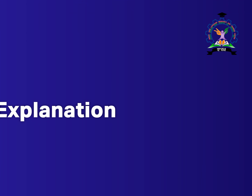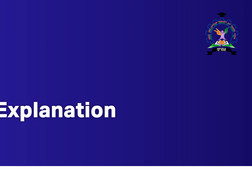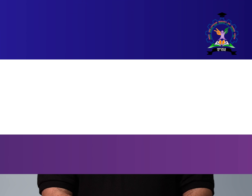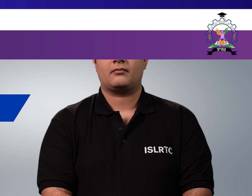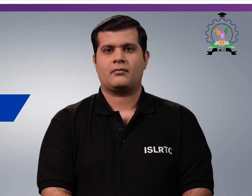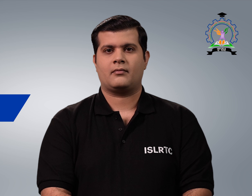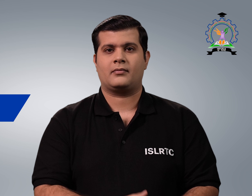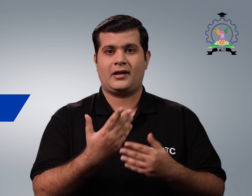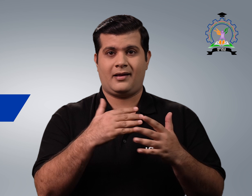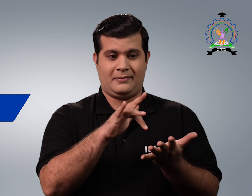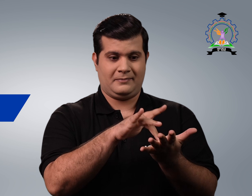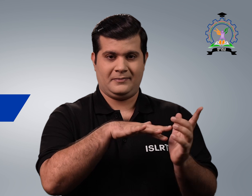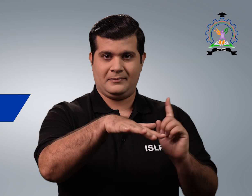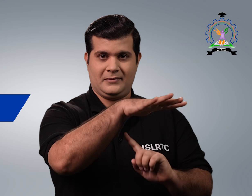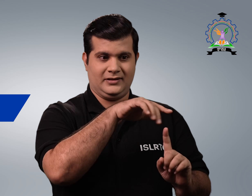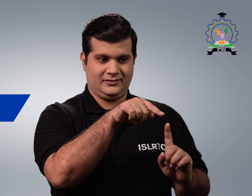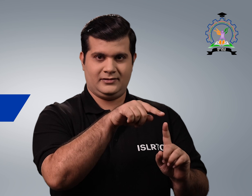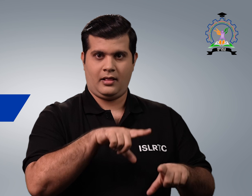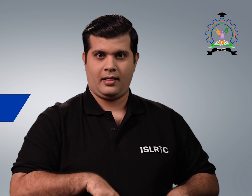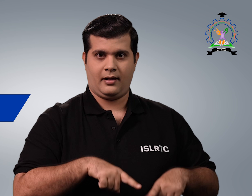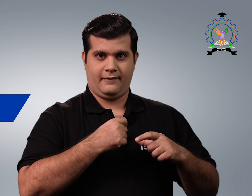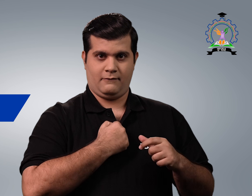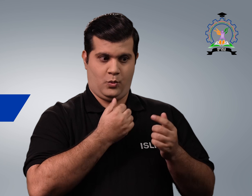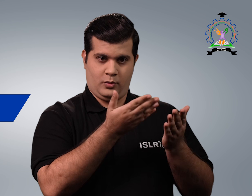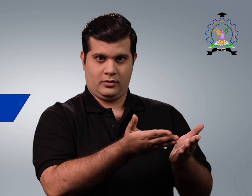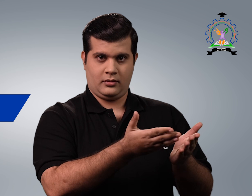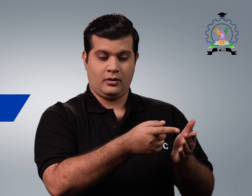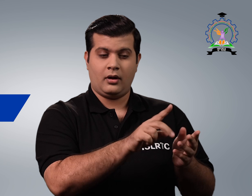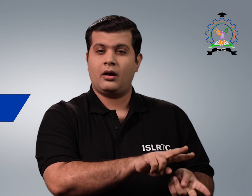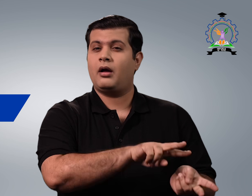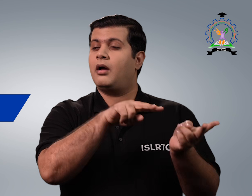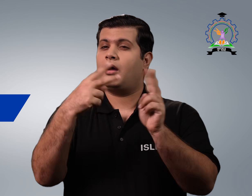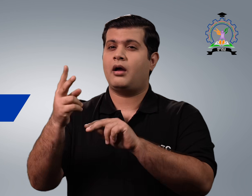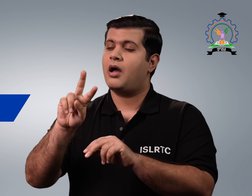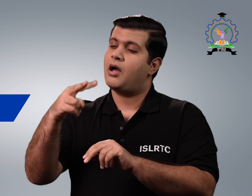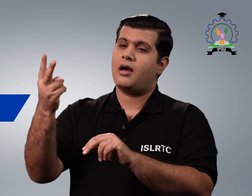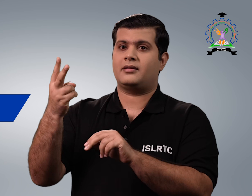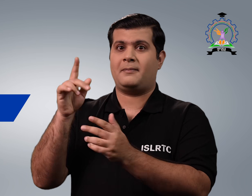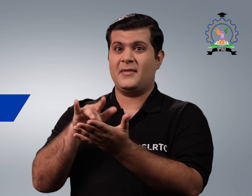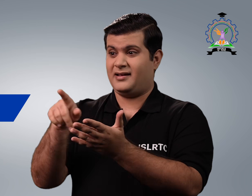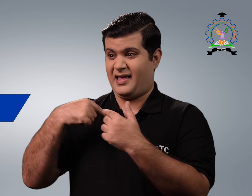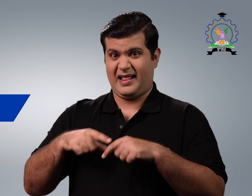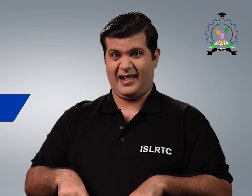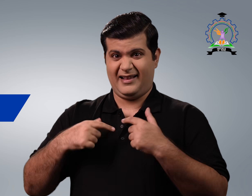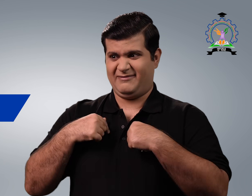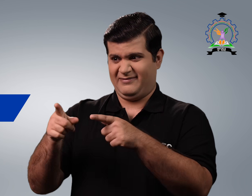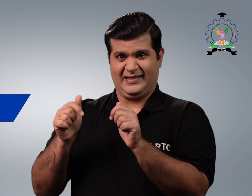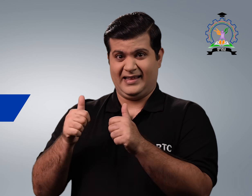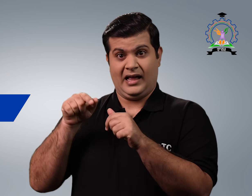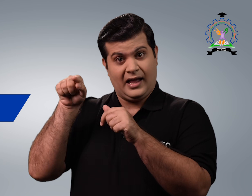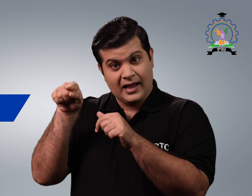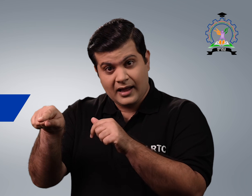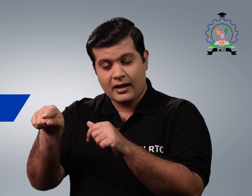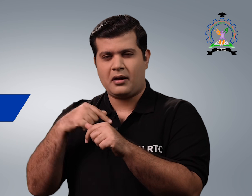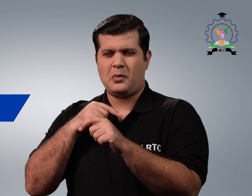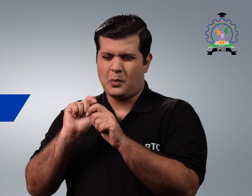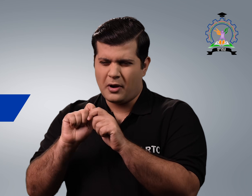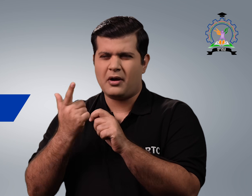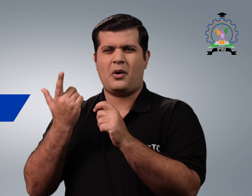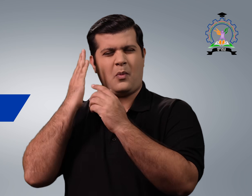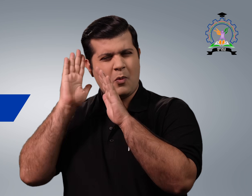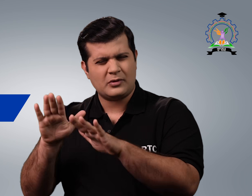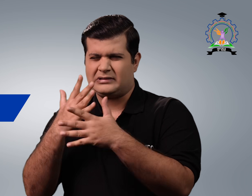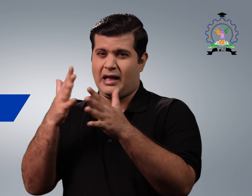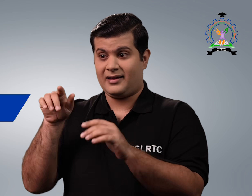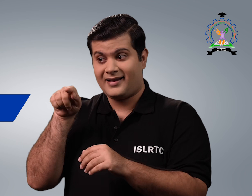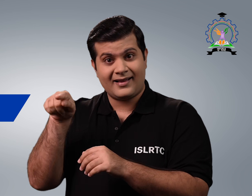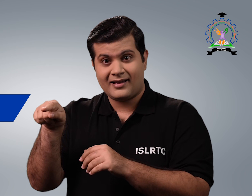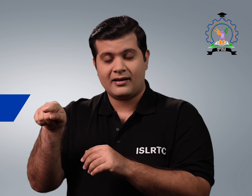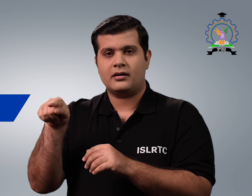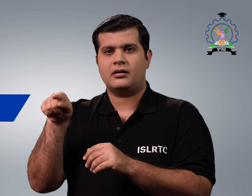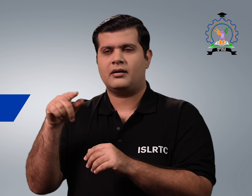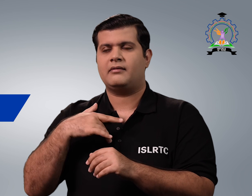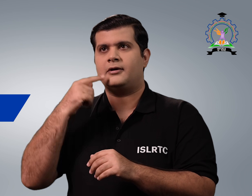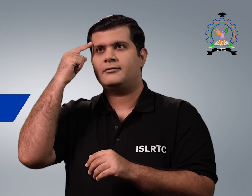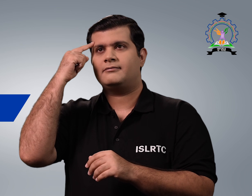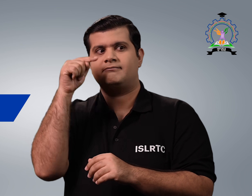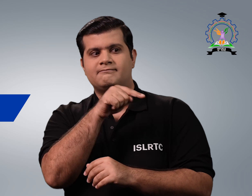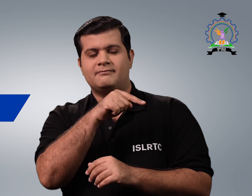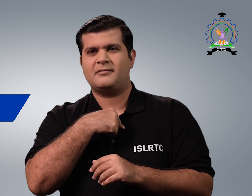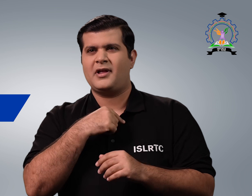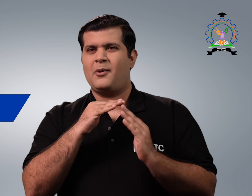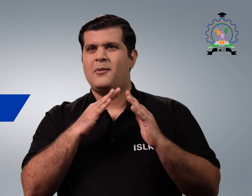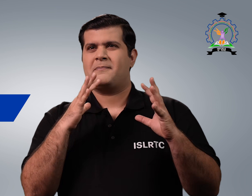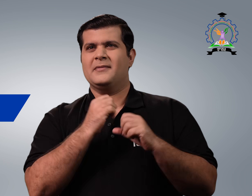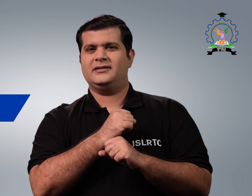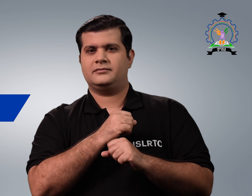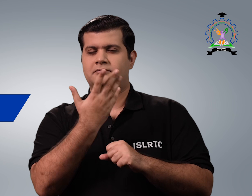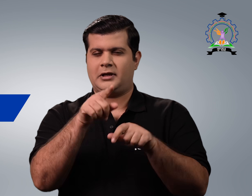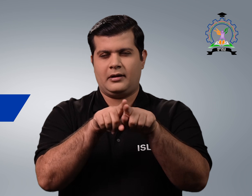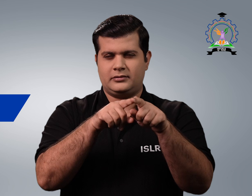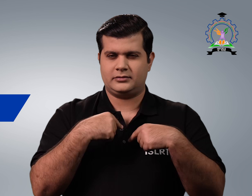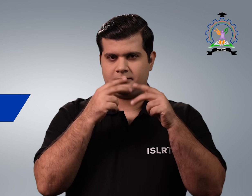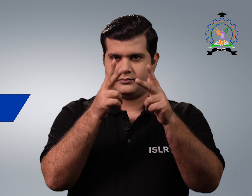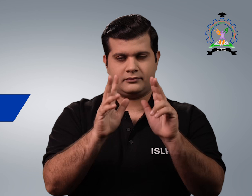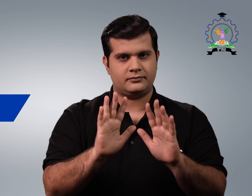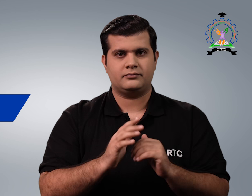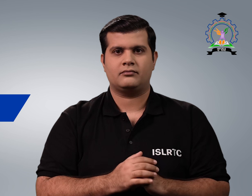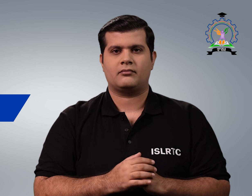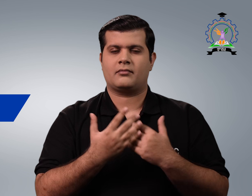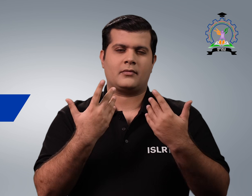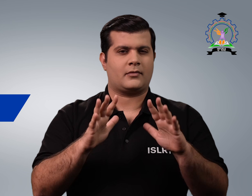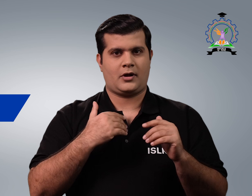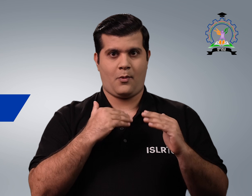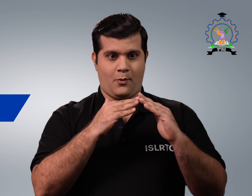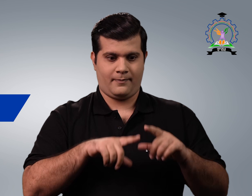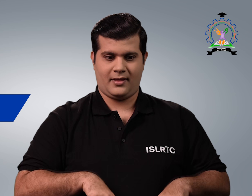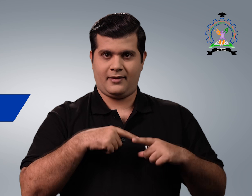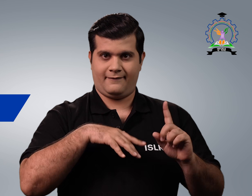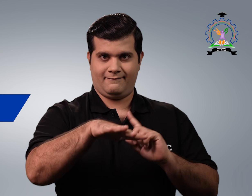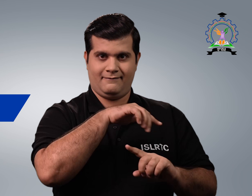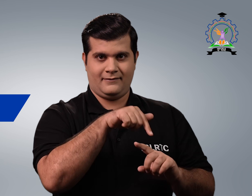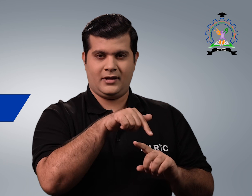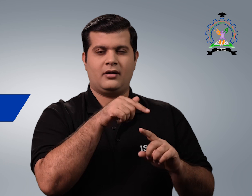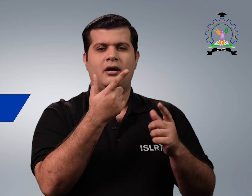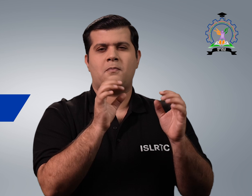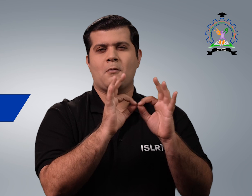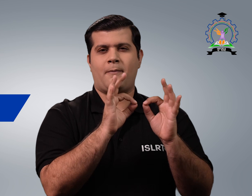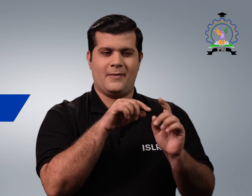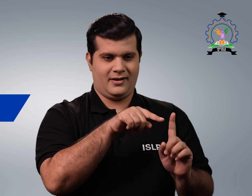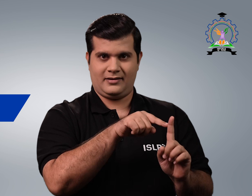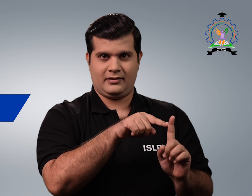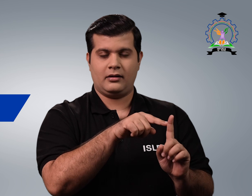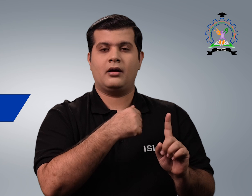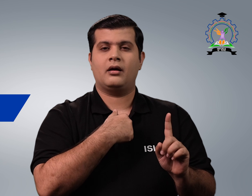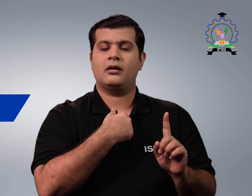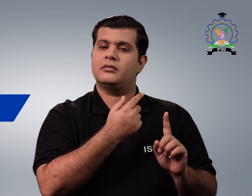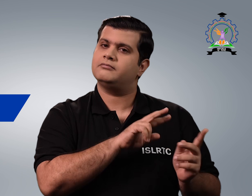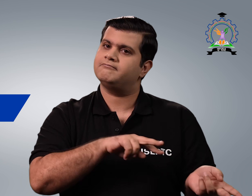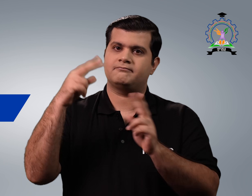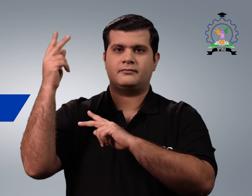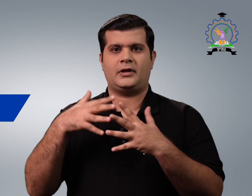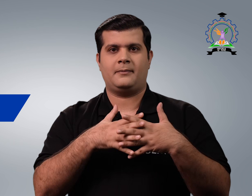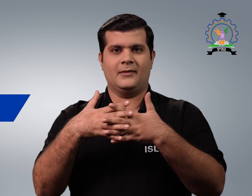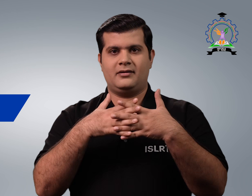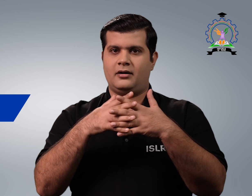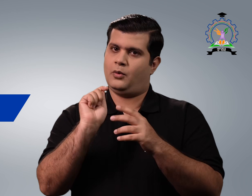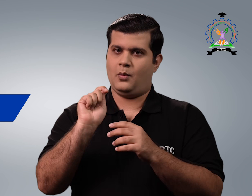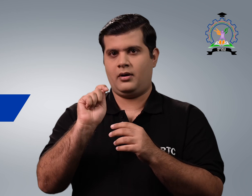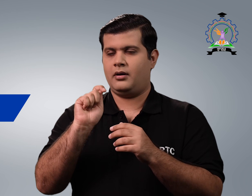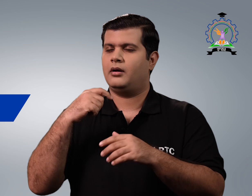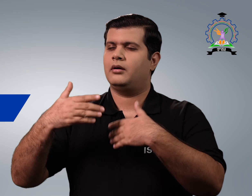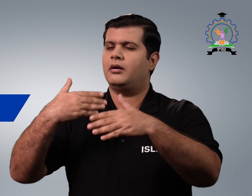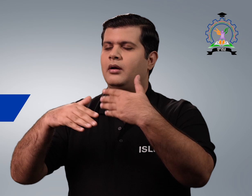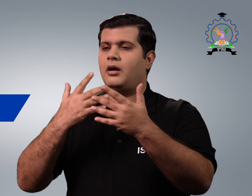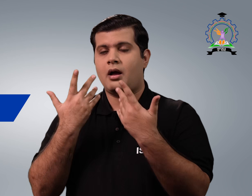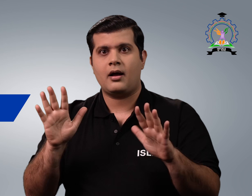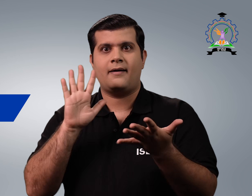When you go to live in another place for any reason you start missing your home. For e.g. if I live in Bombay and move to America for work,